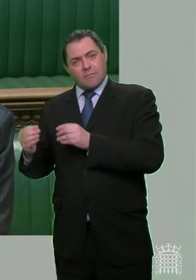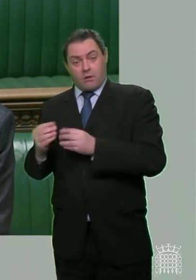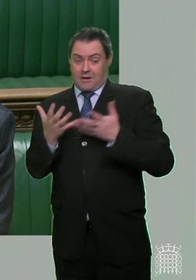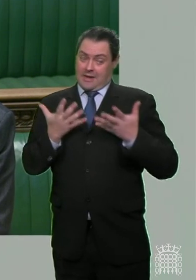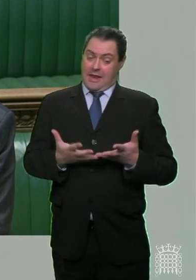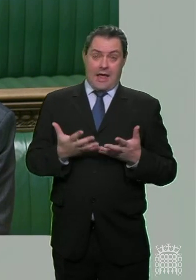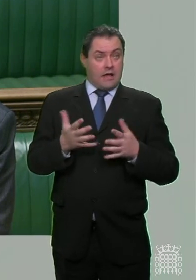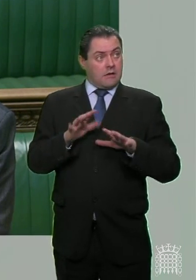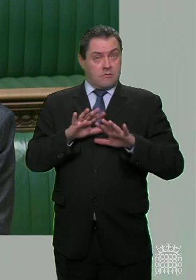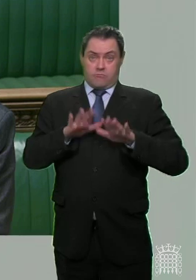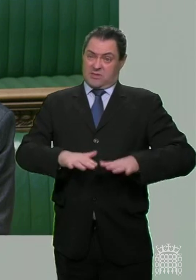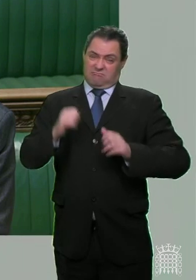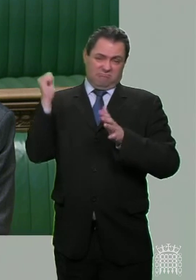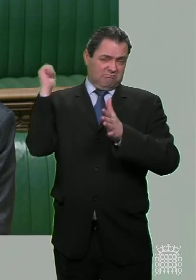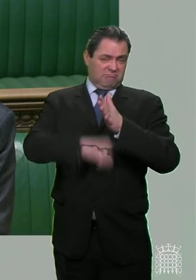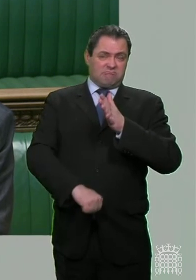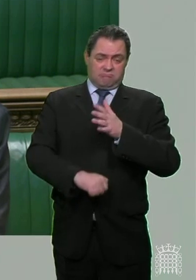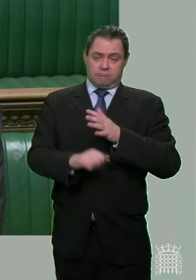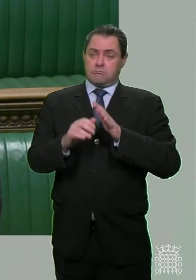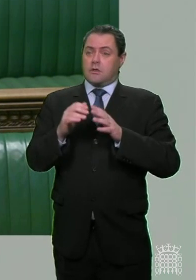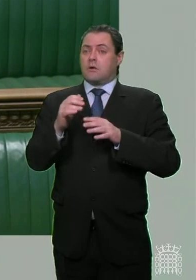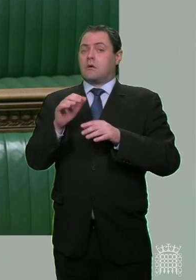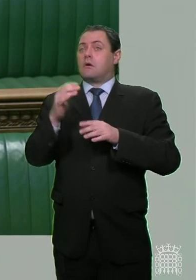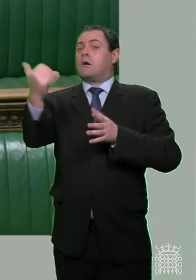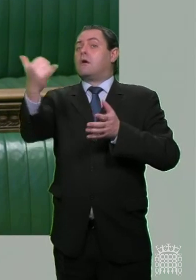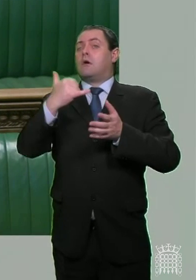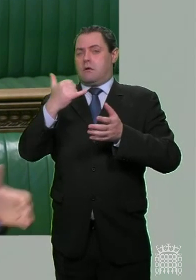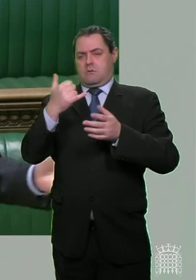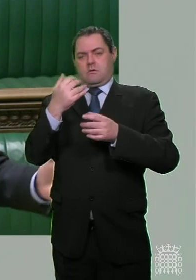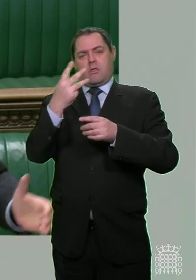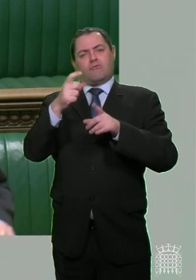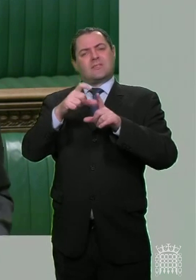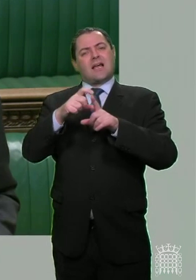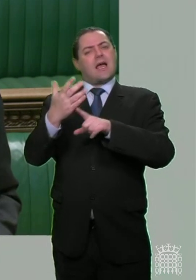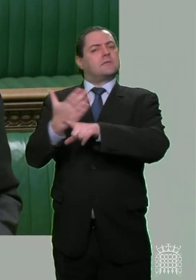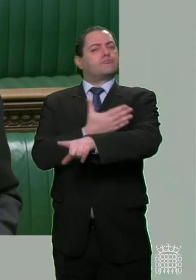We ask people to test 72 hours before they fly.